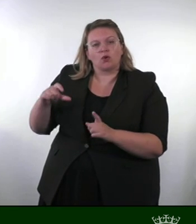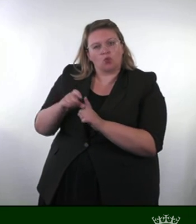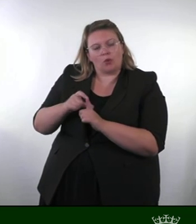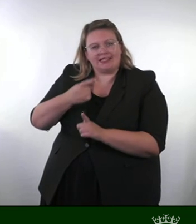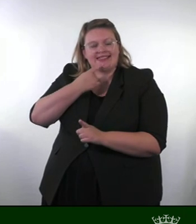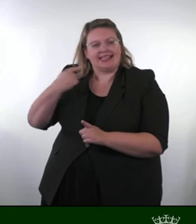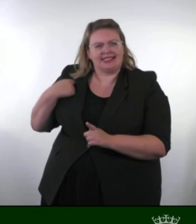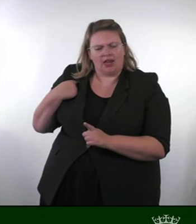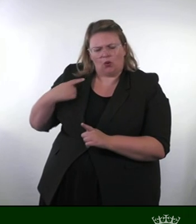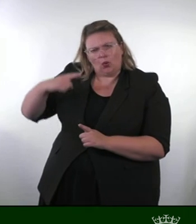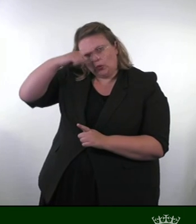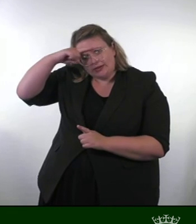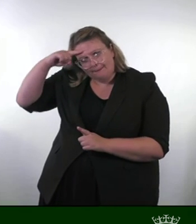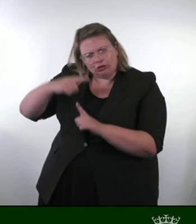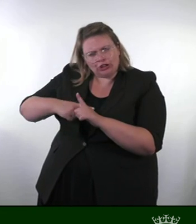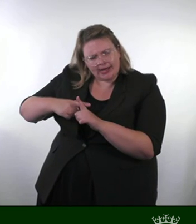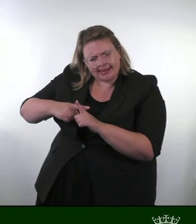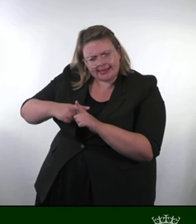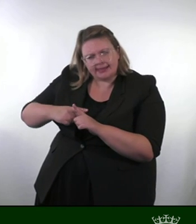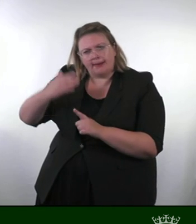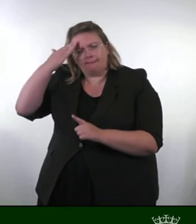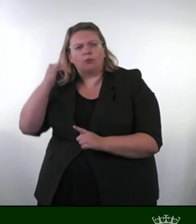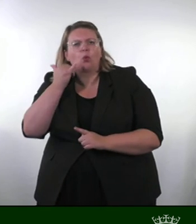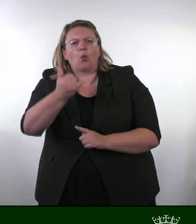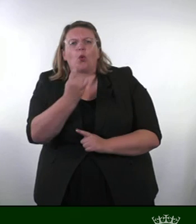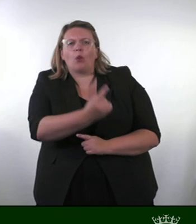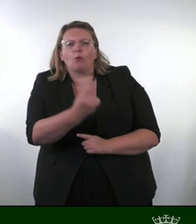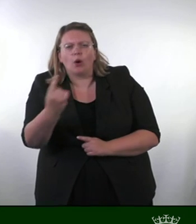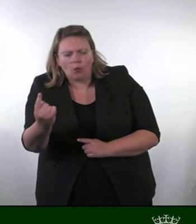She phoned 111, and was told to get a test.